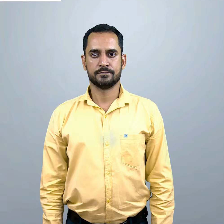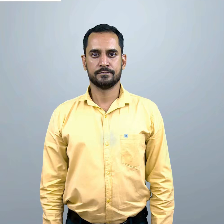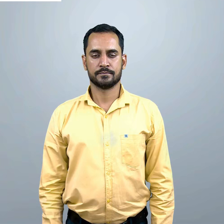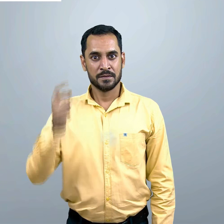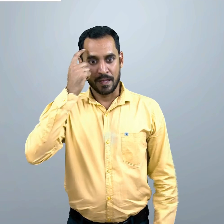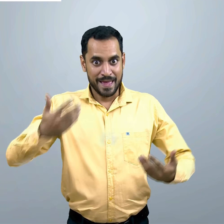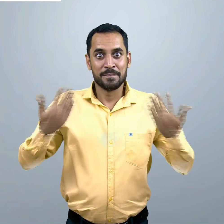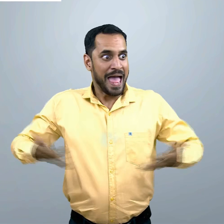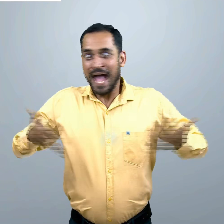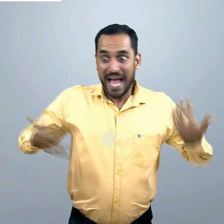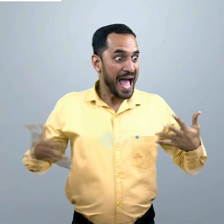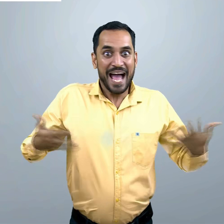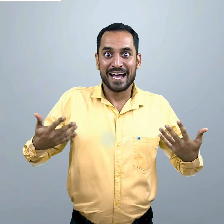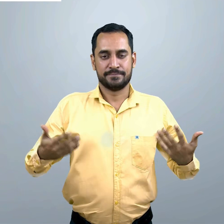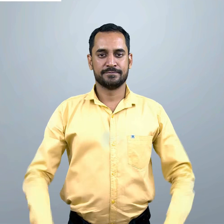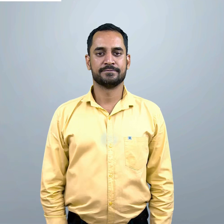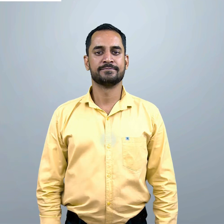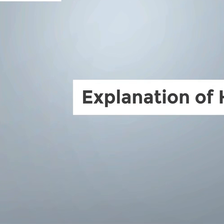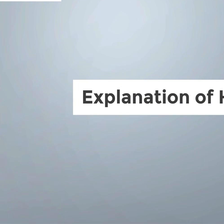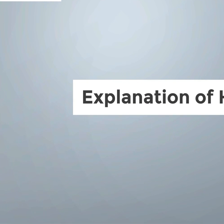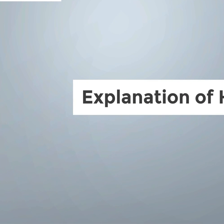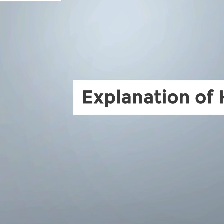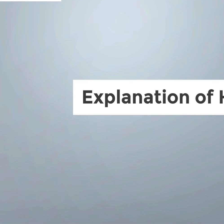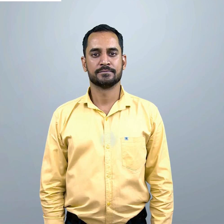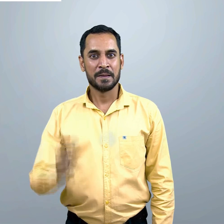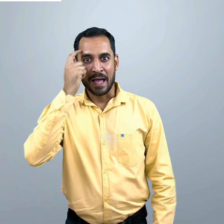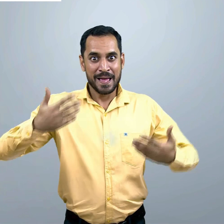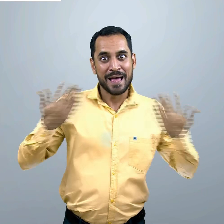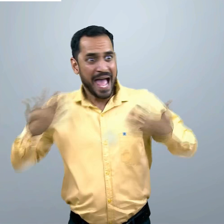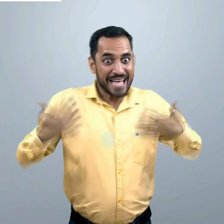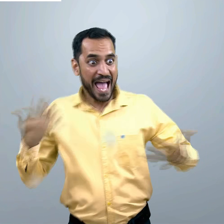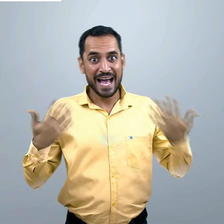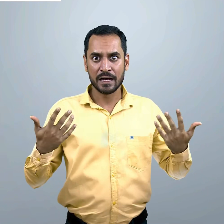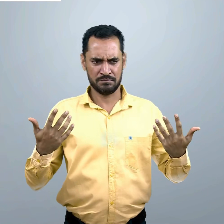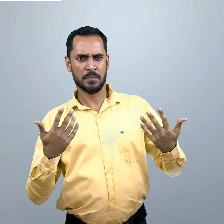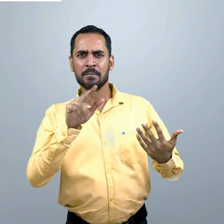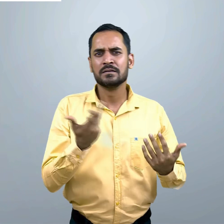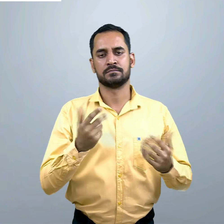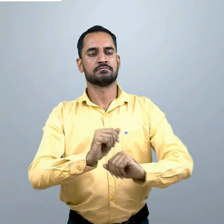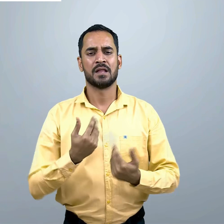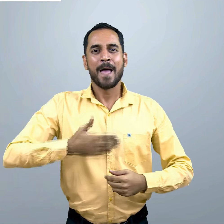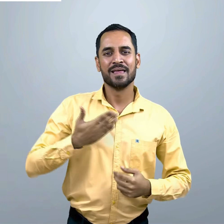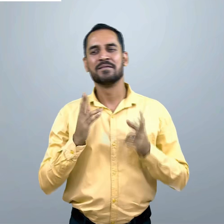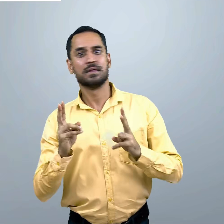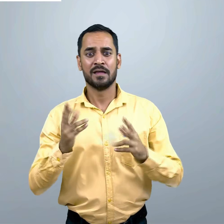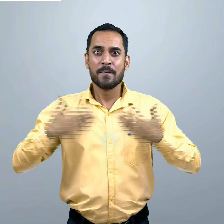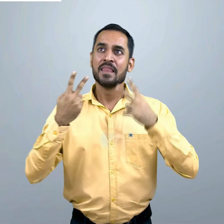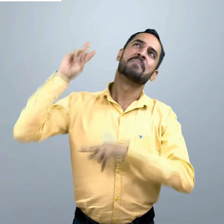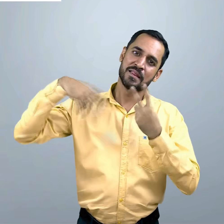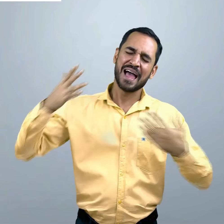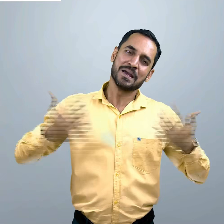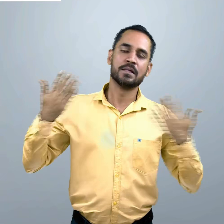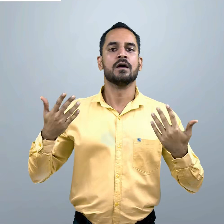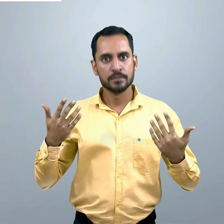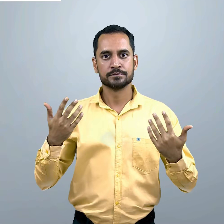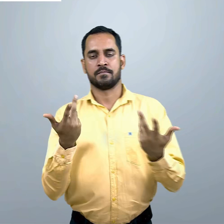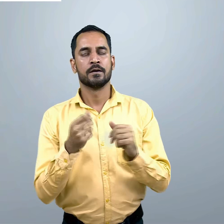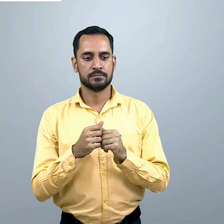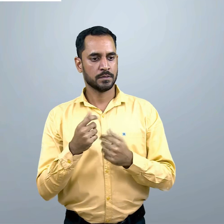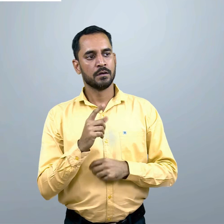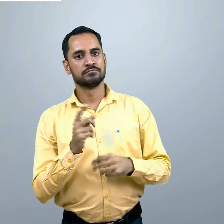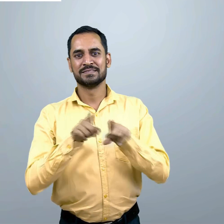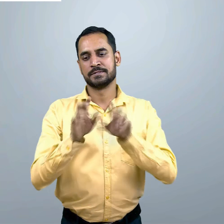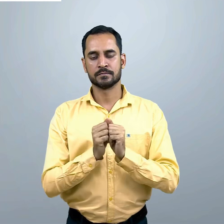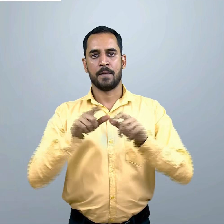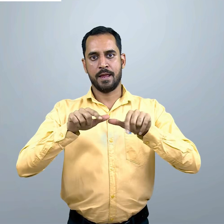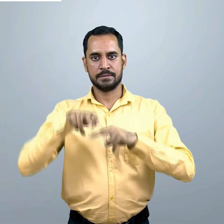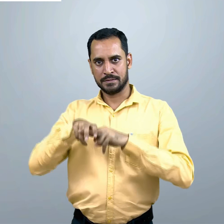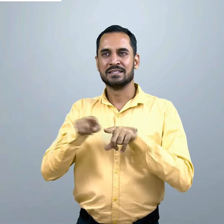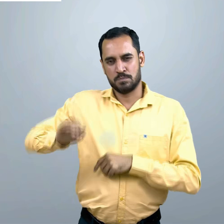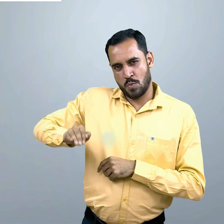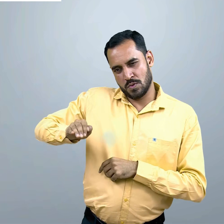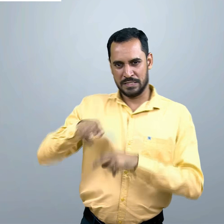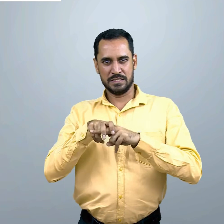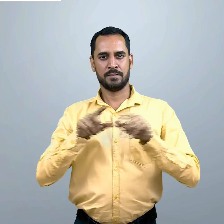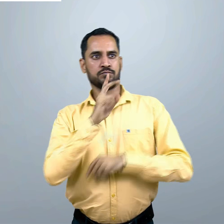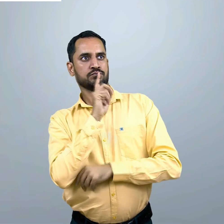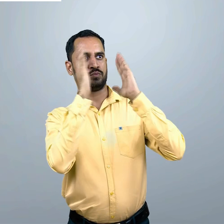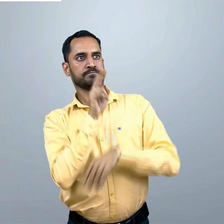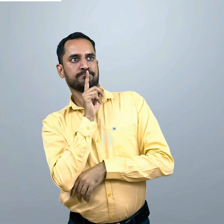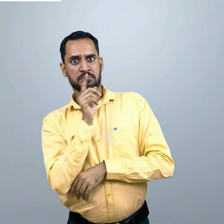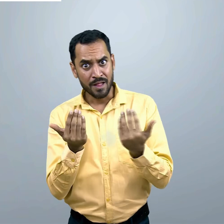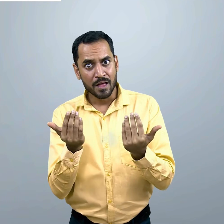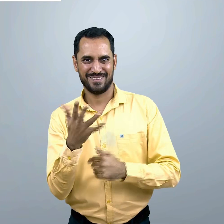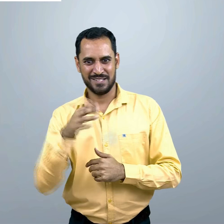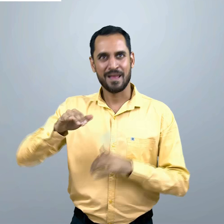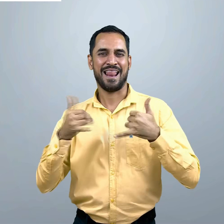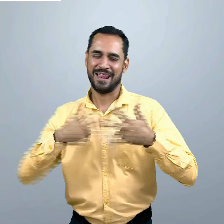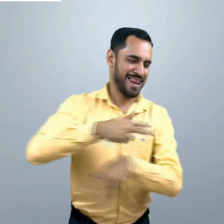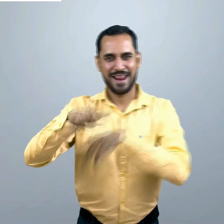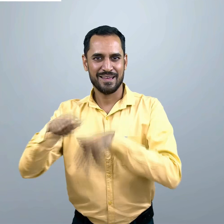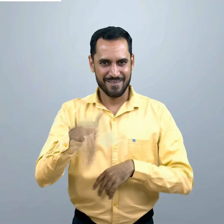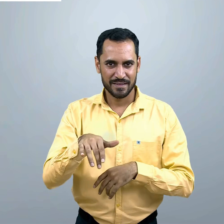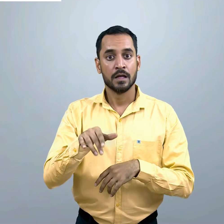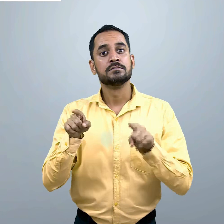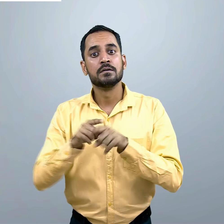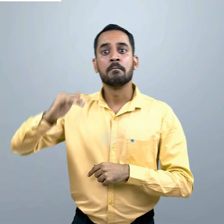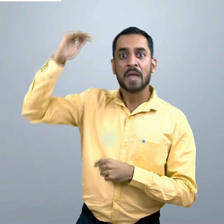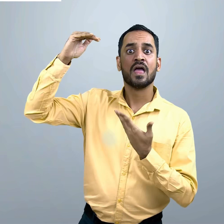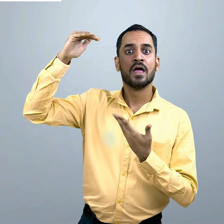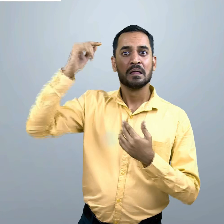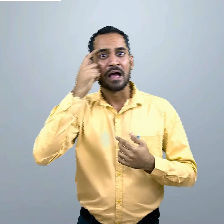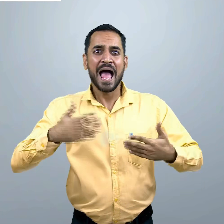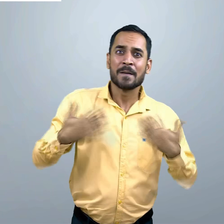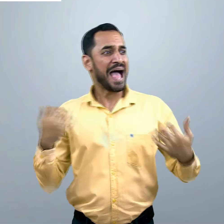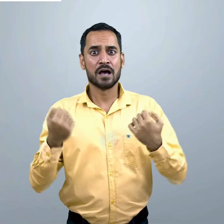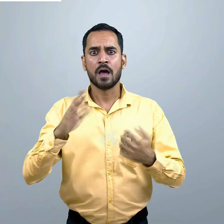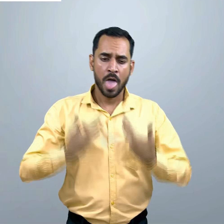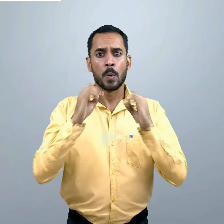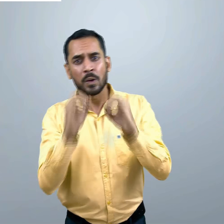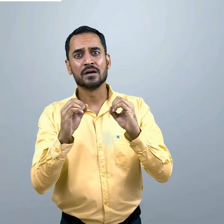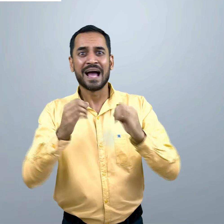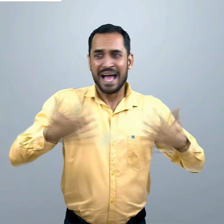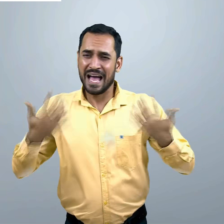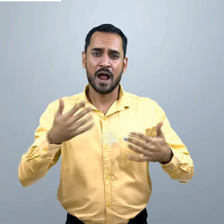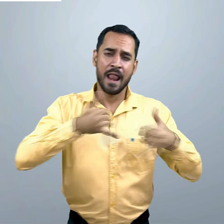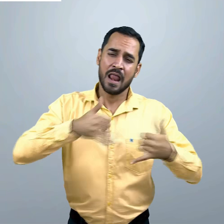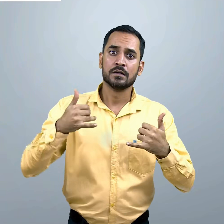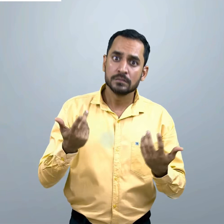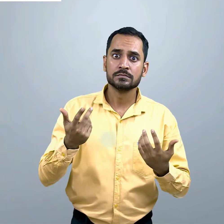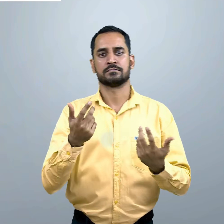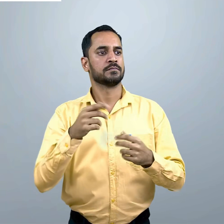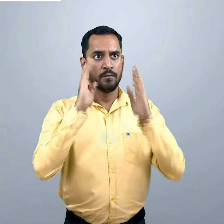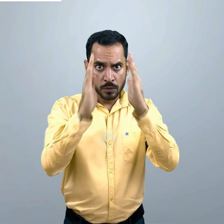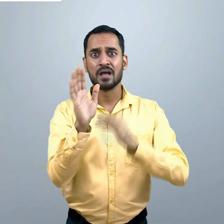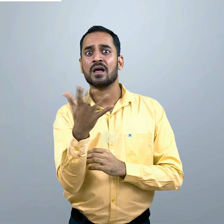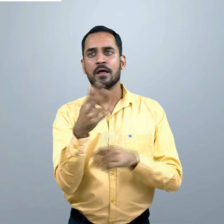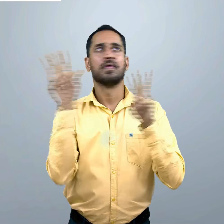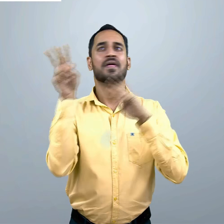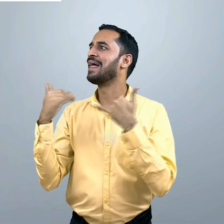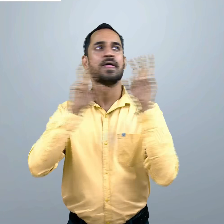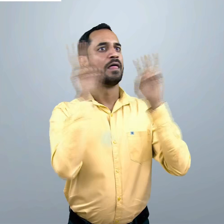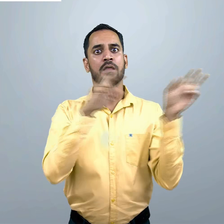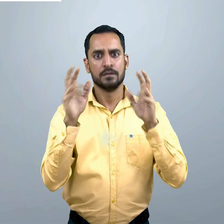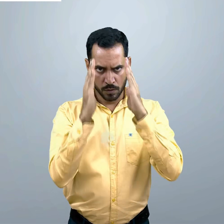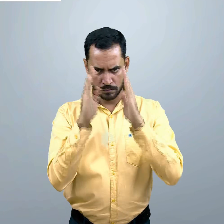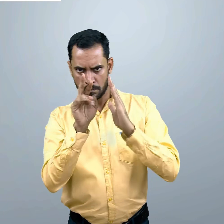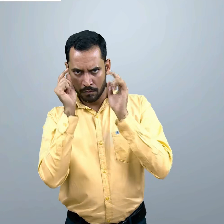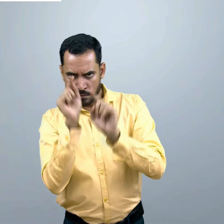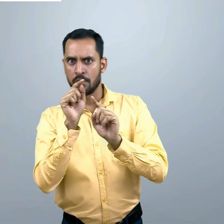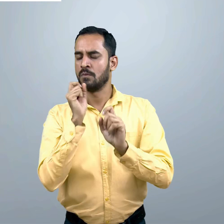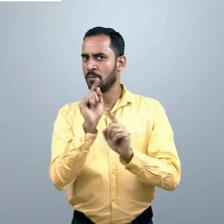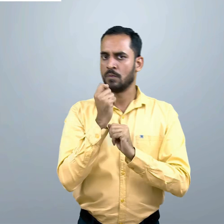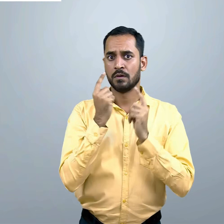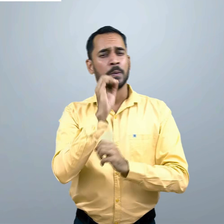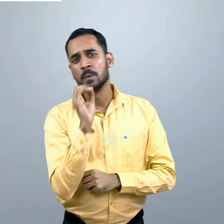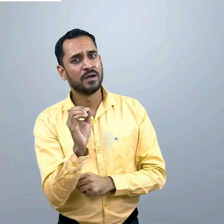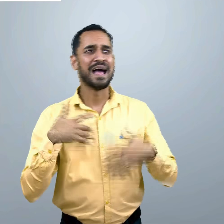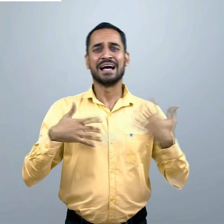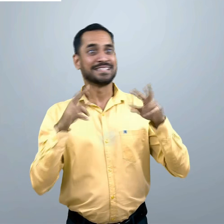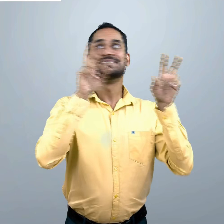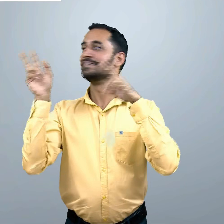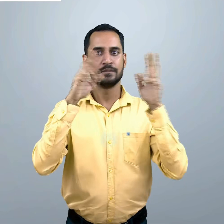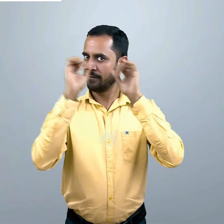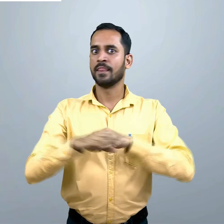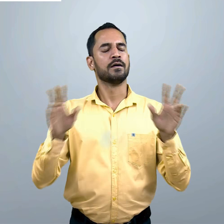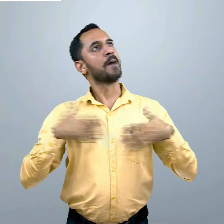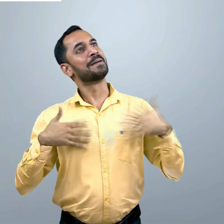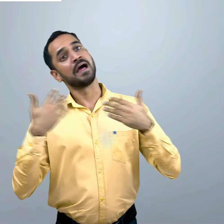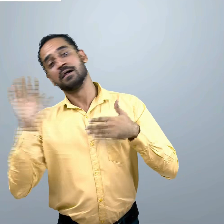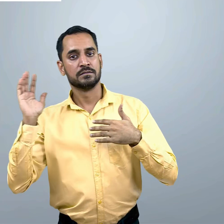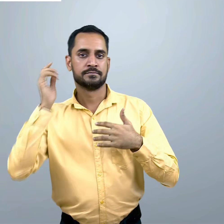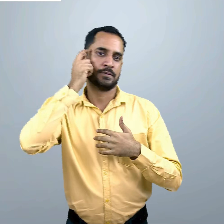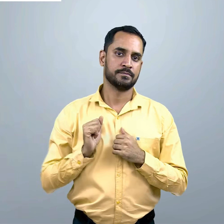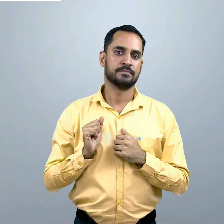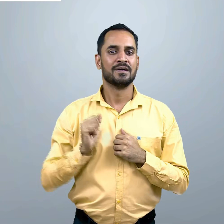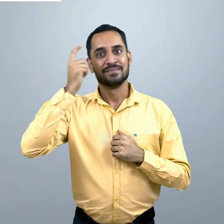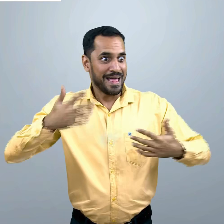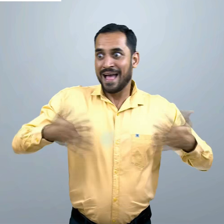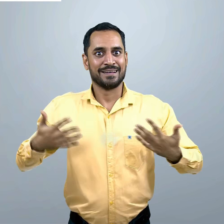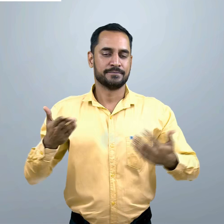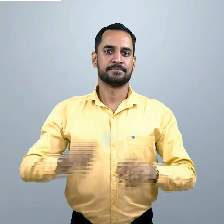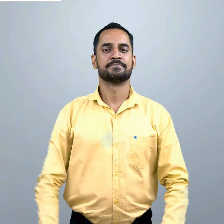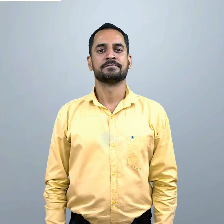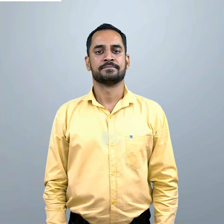Hyperactivity